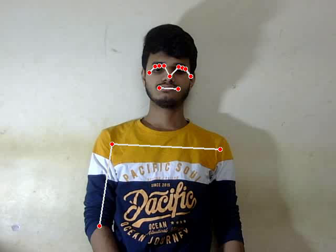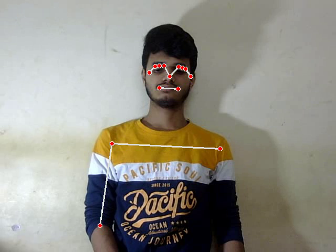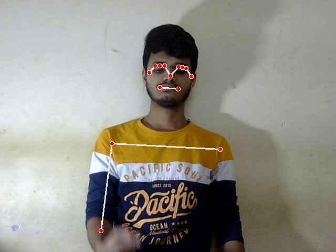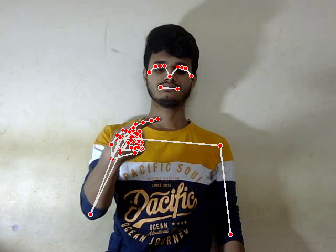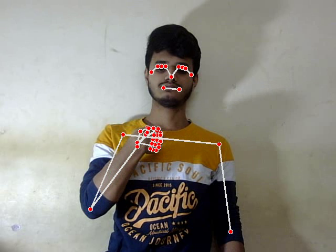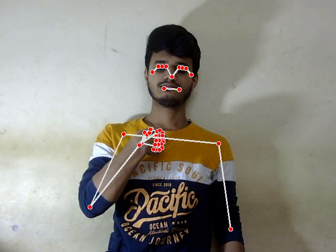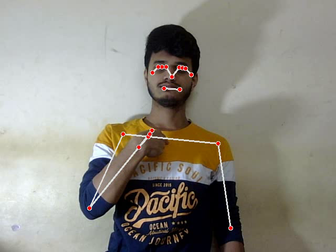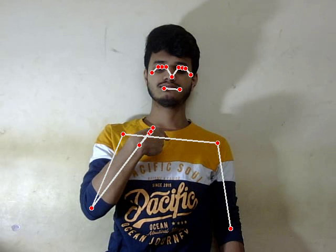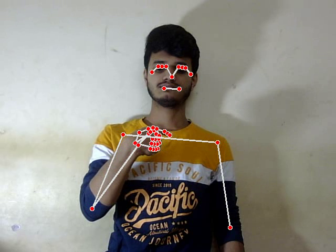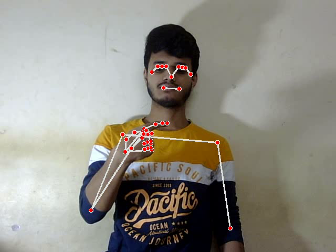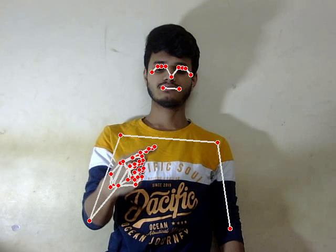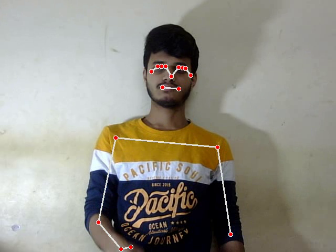I